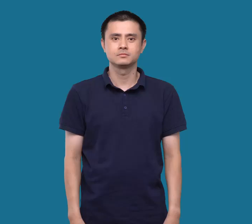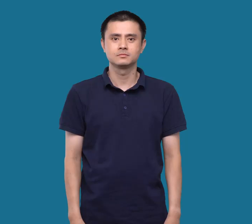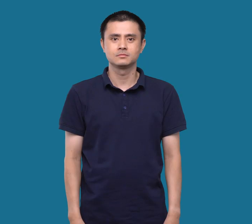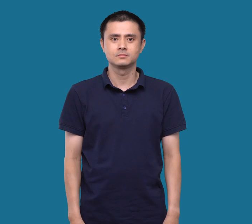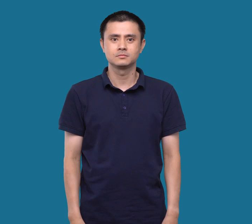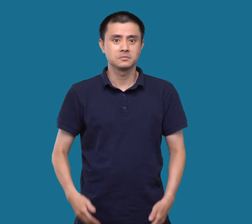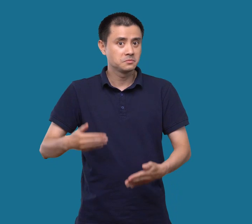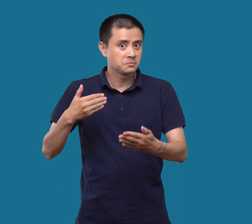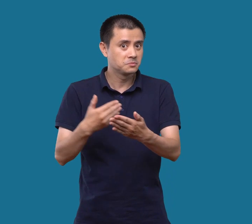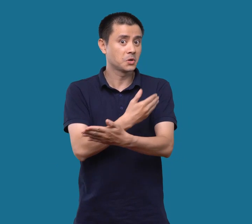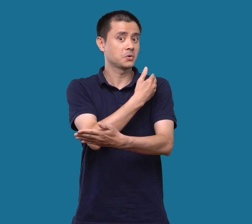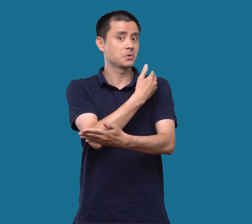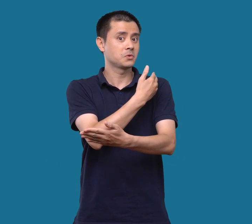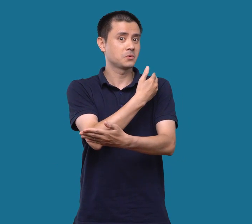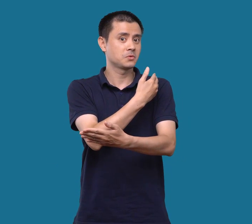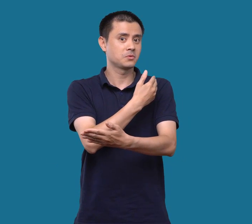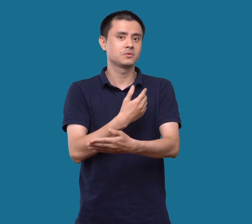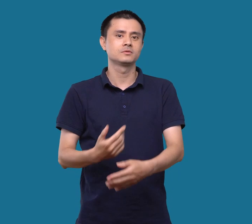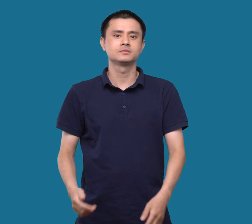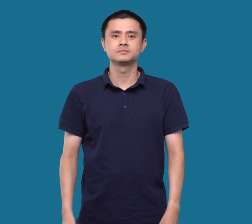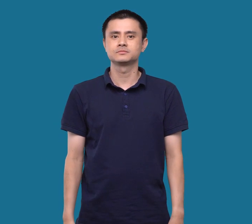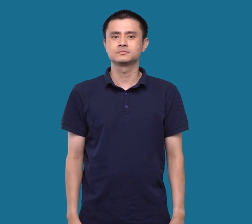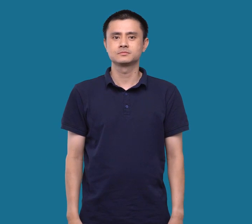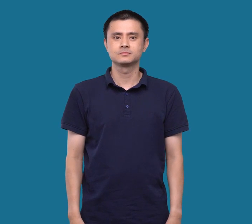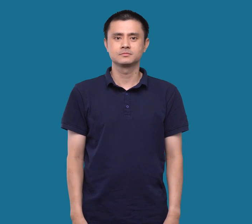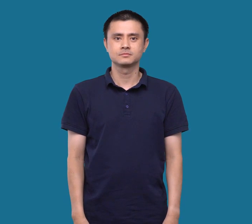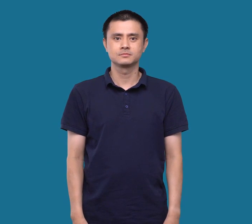mới